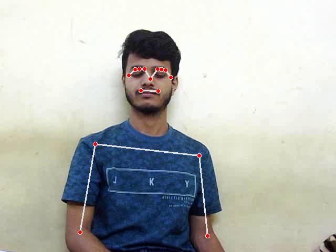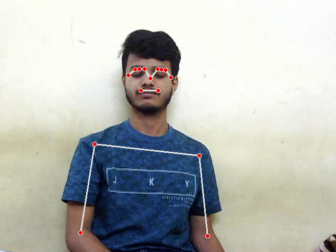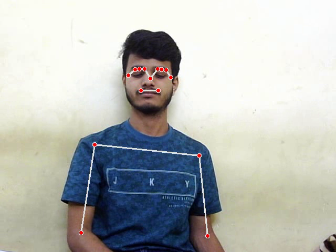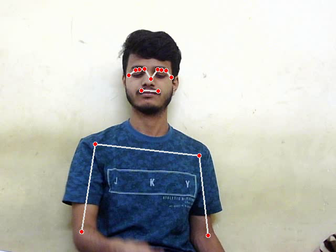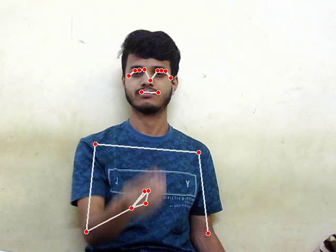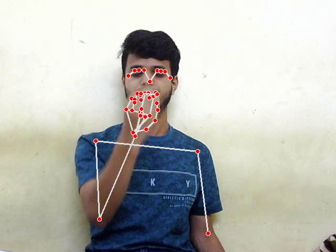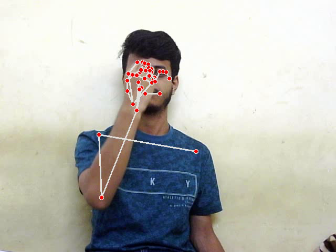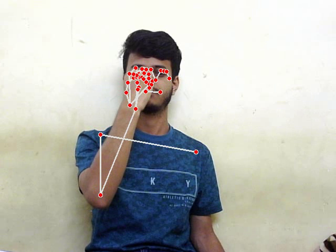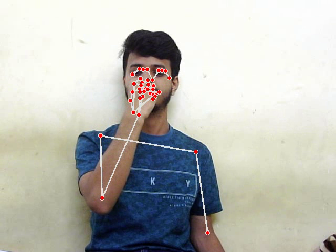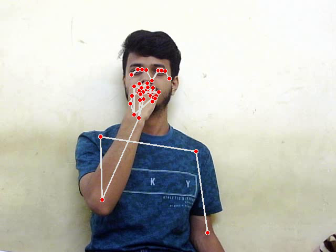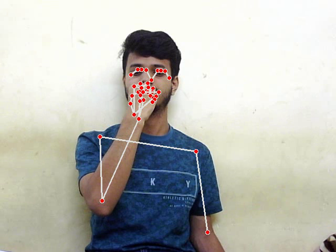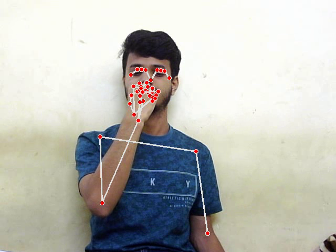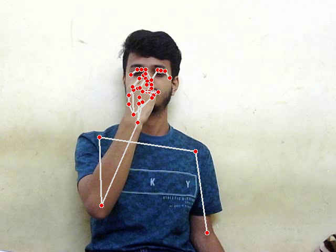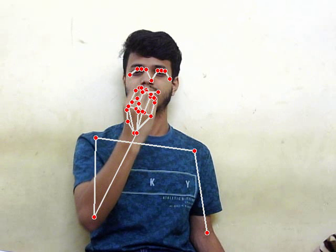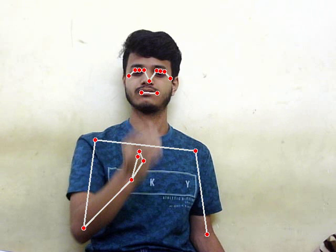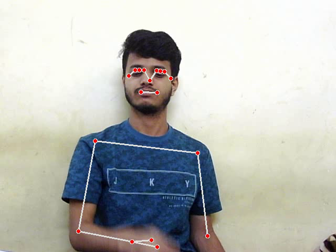eat